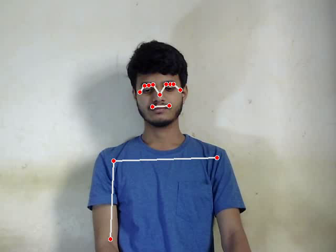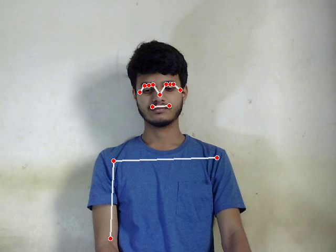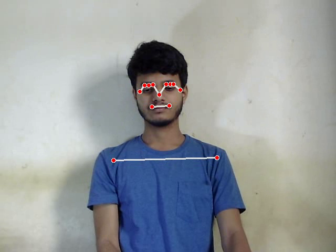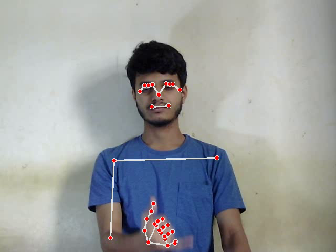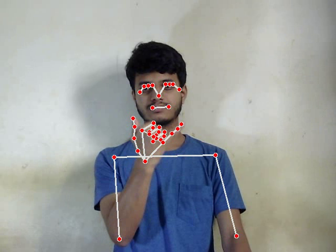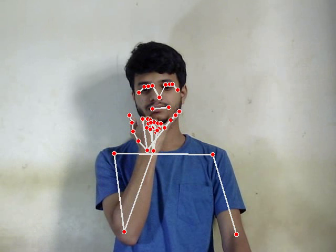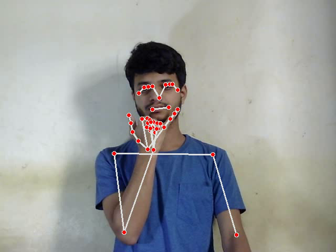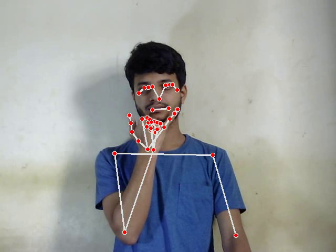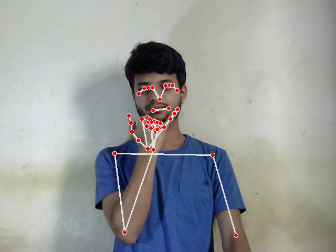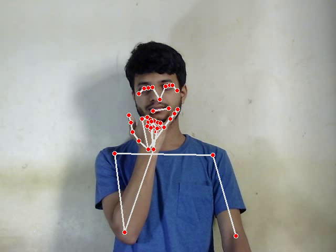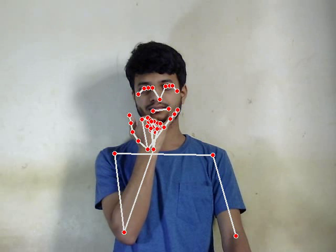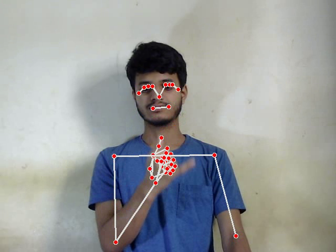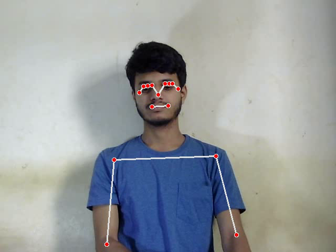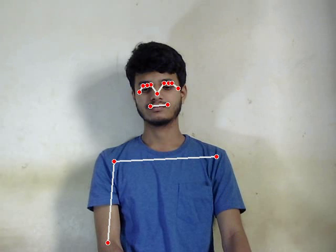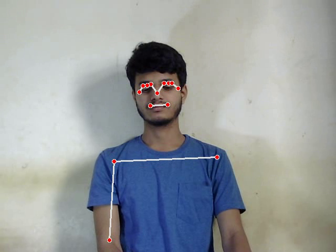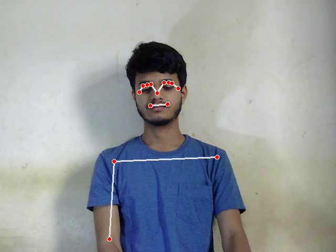wrong